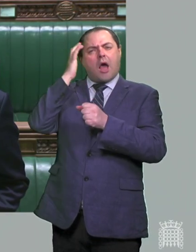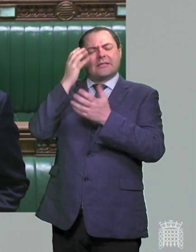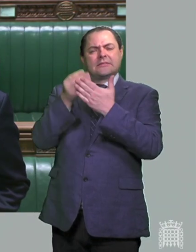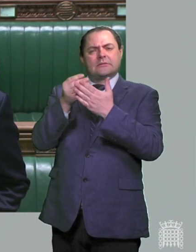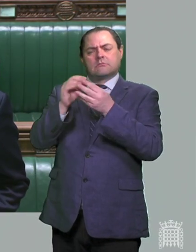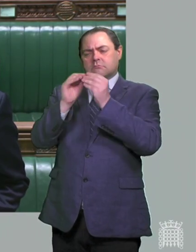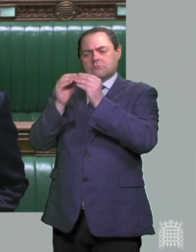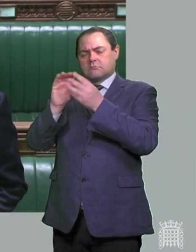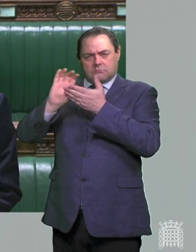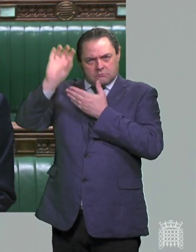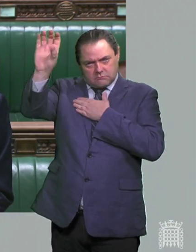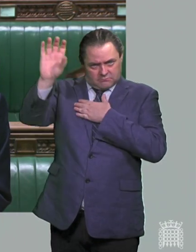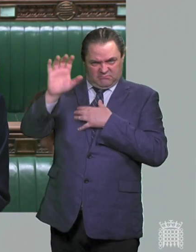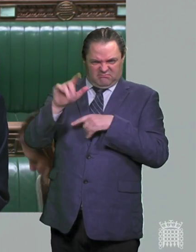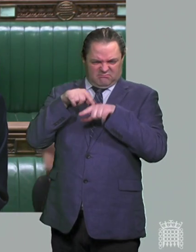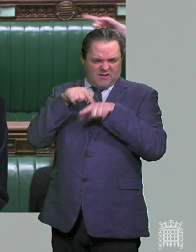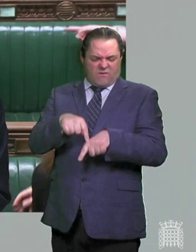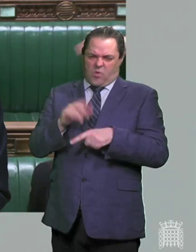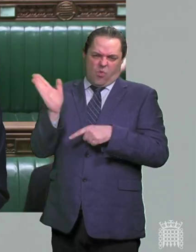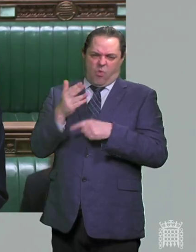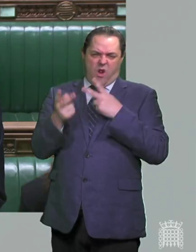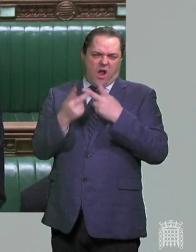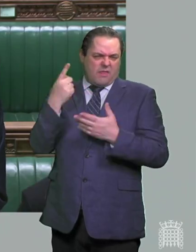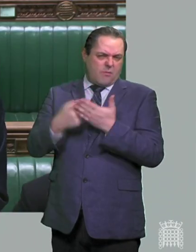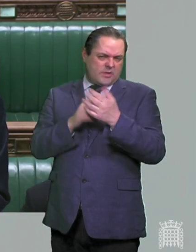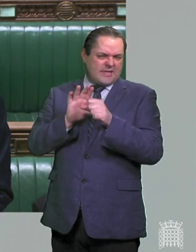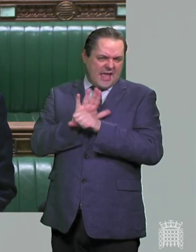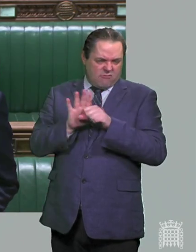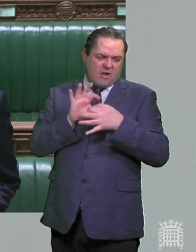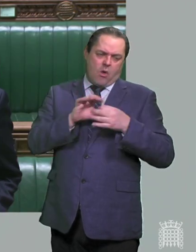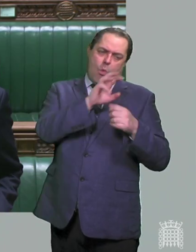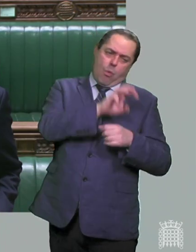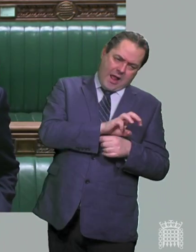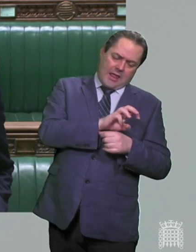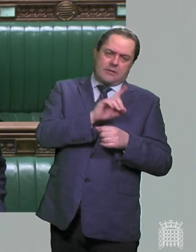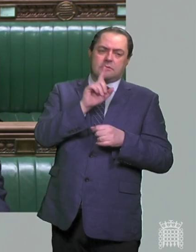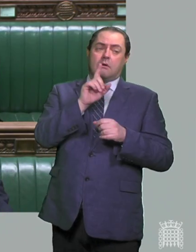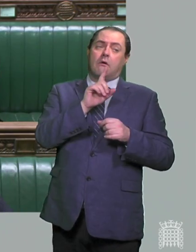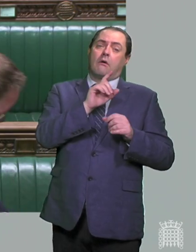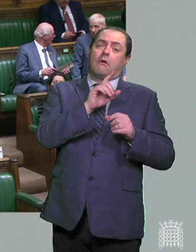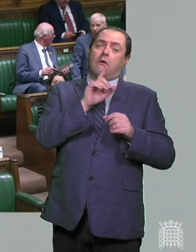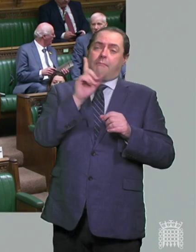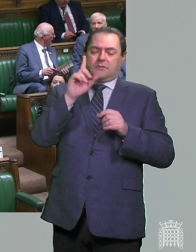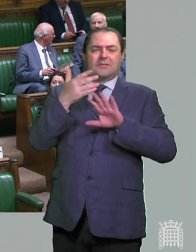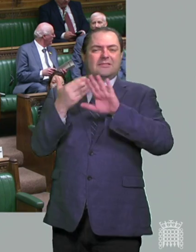That is consistent with the funding arrangements for all other policy areas that are reserved in Wales but devolved in Scotland.